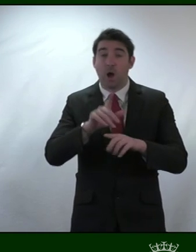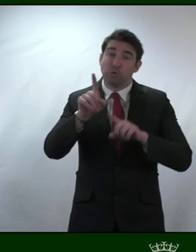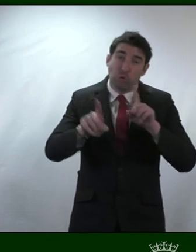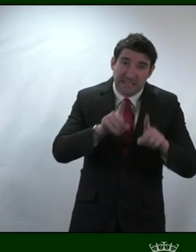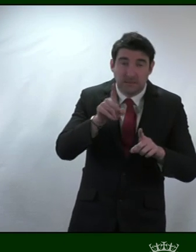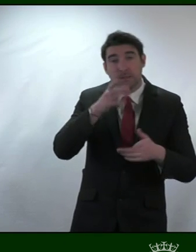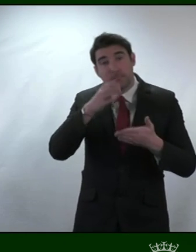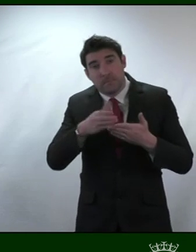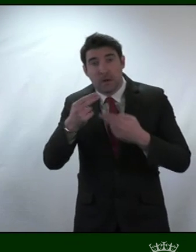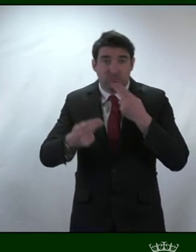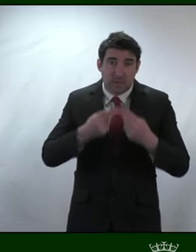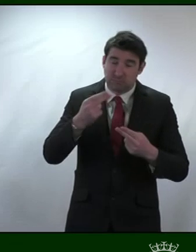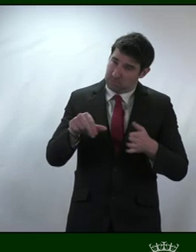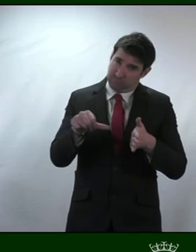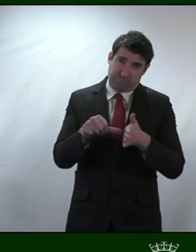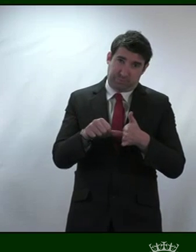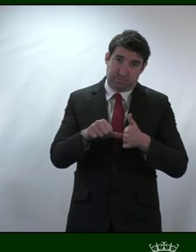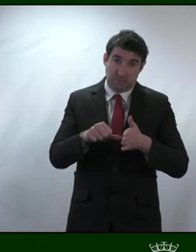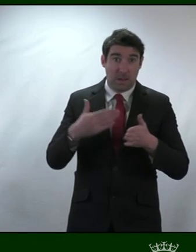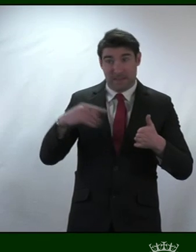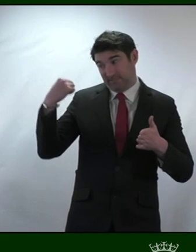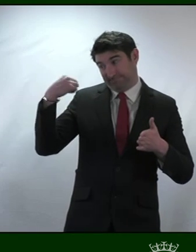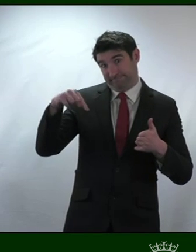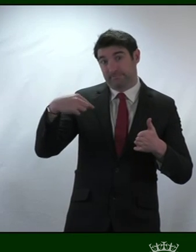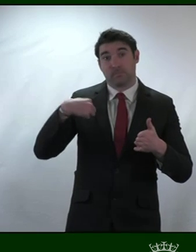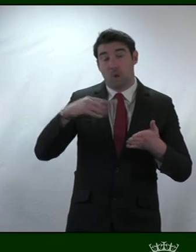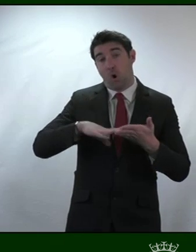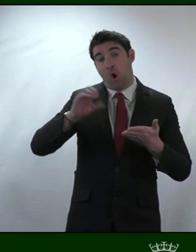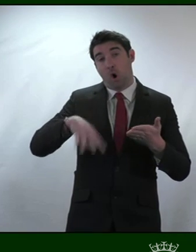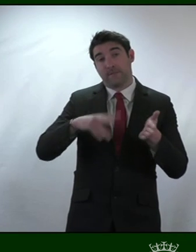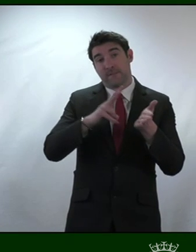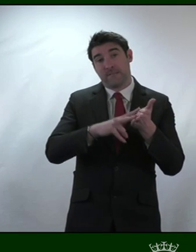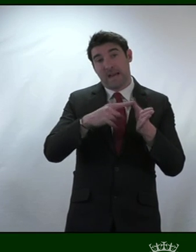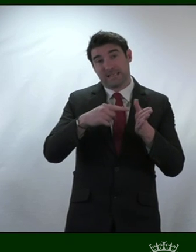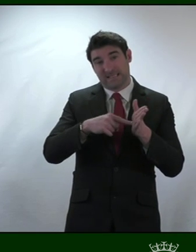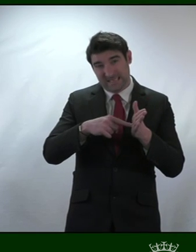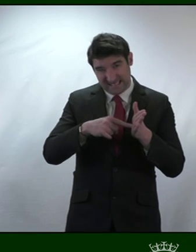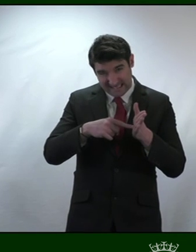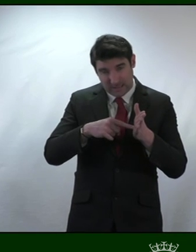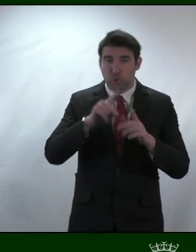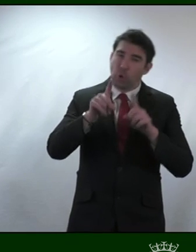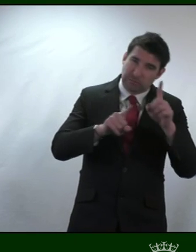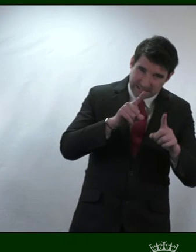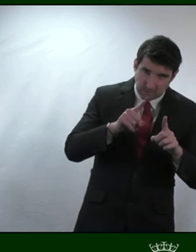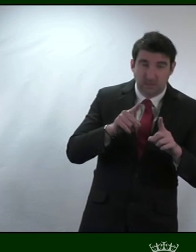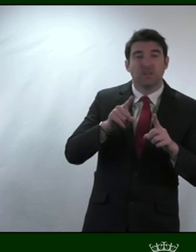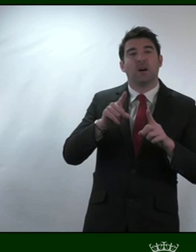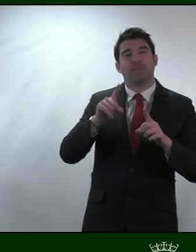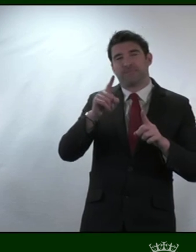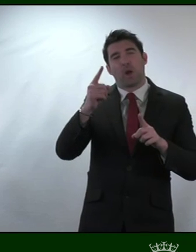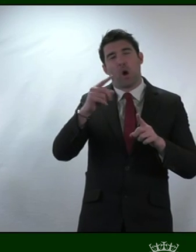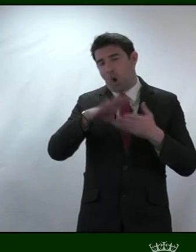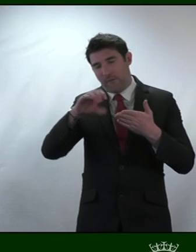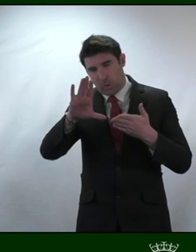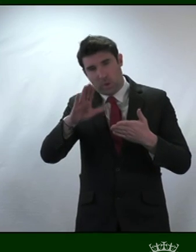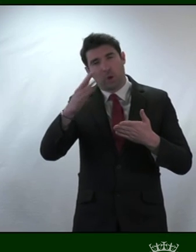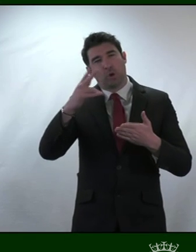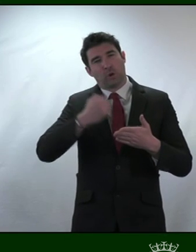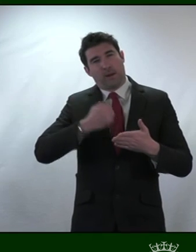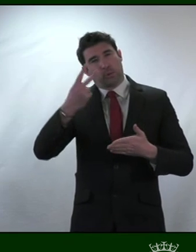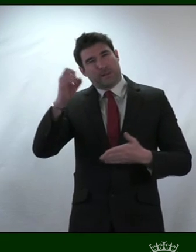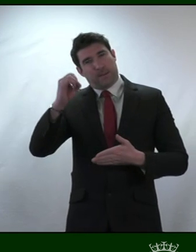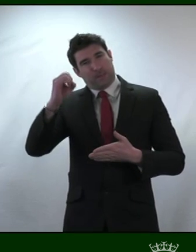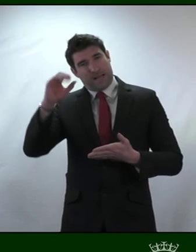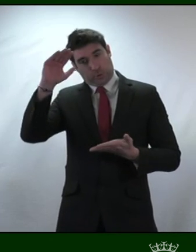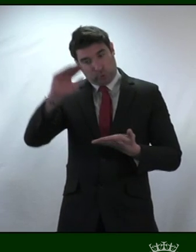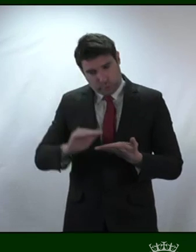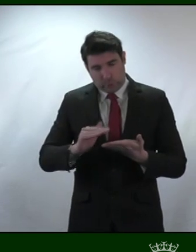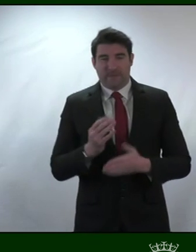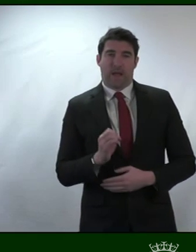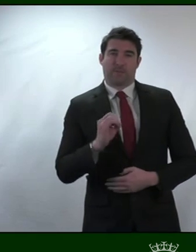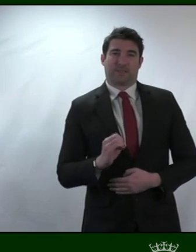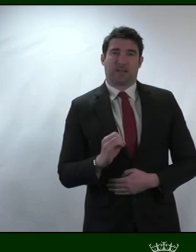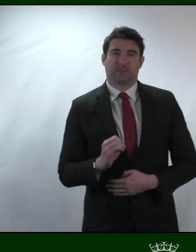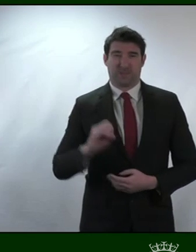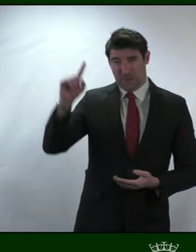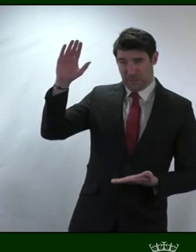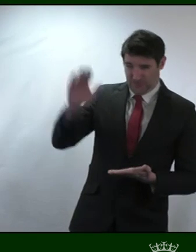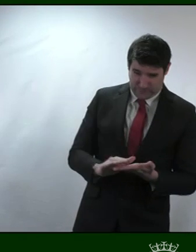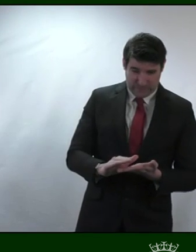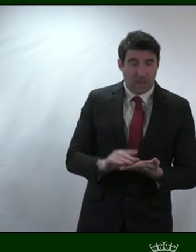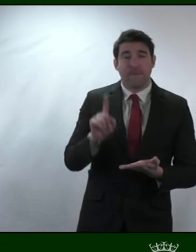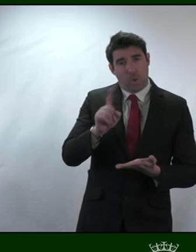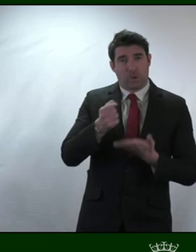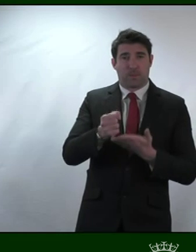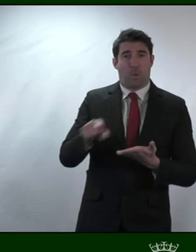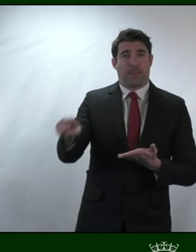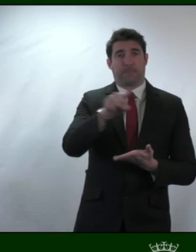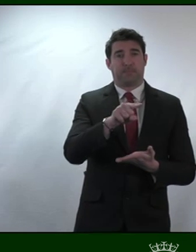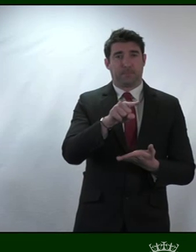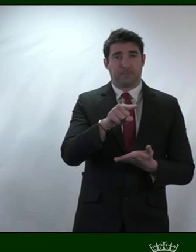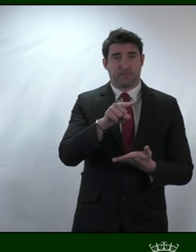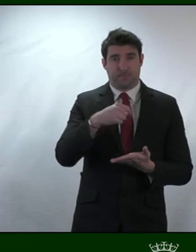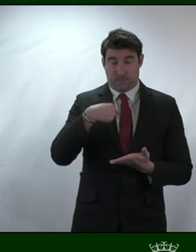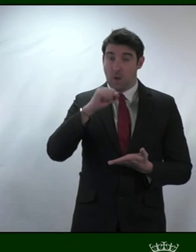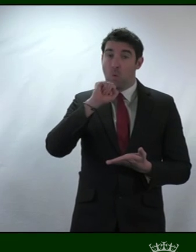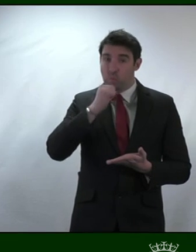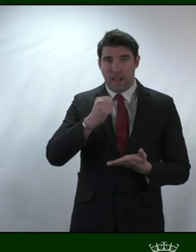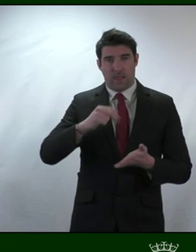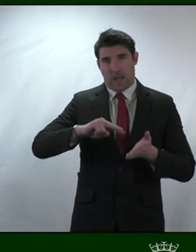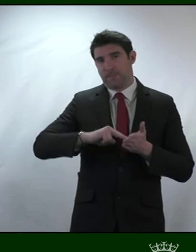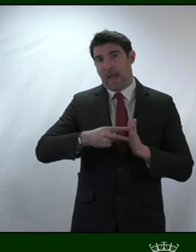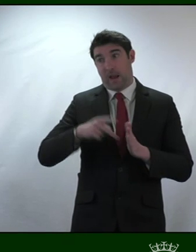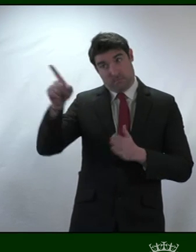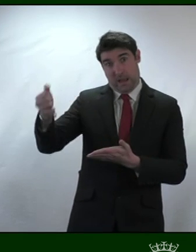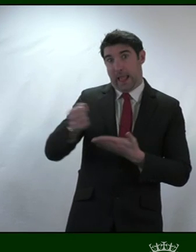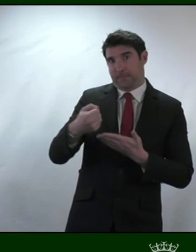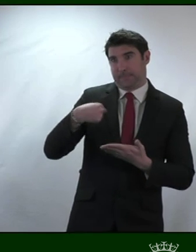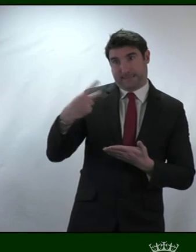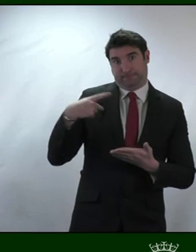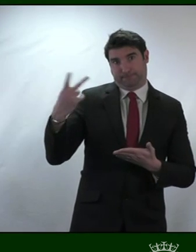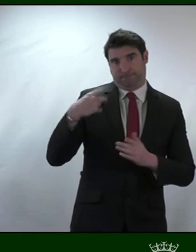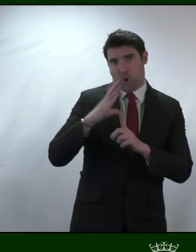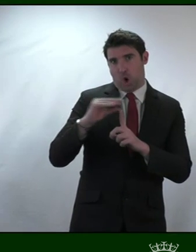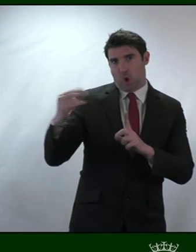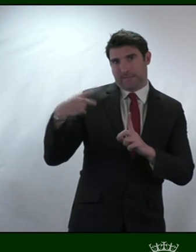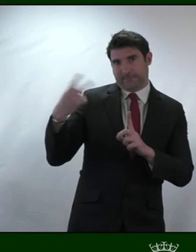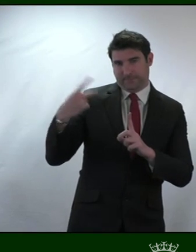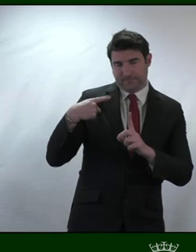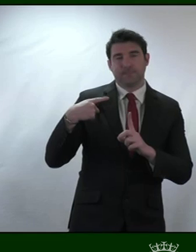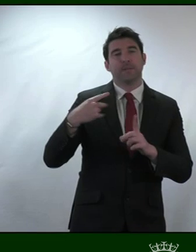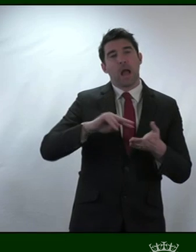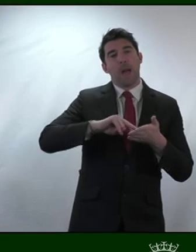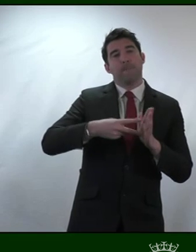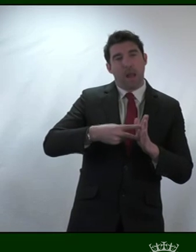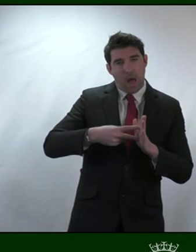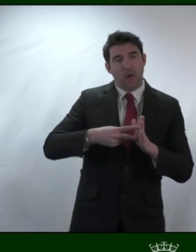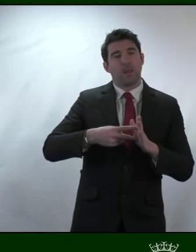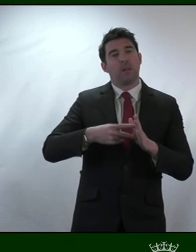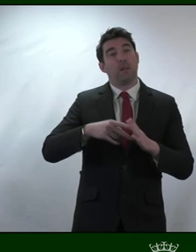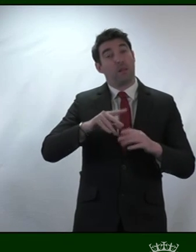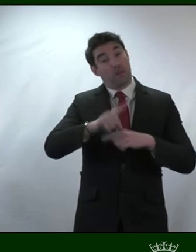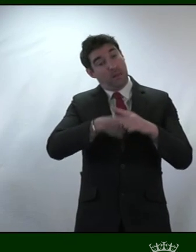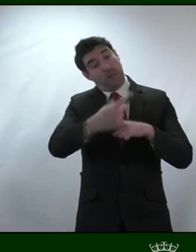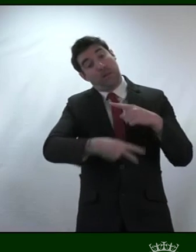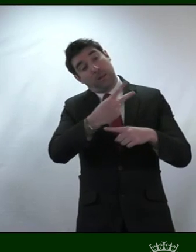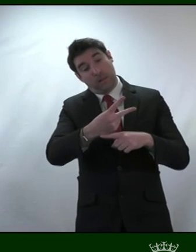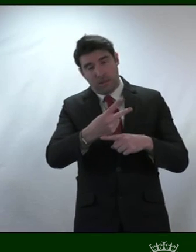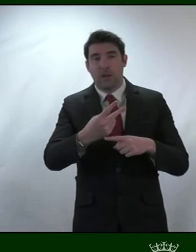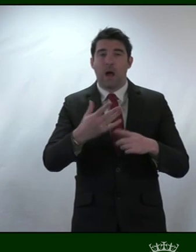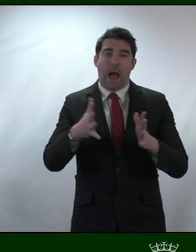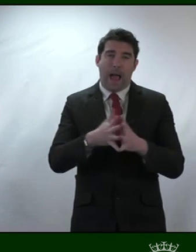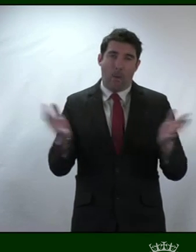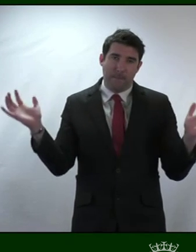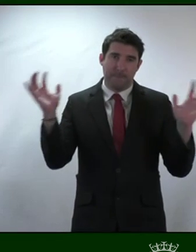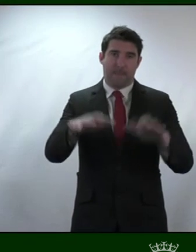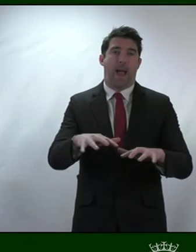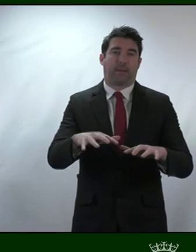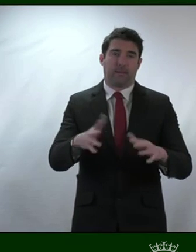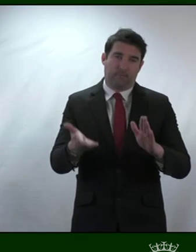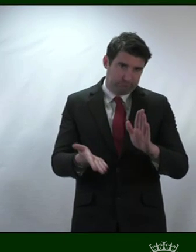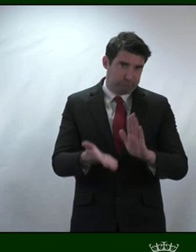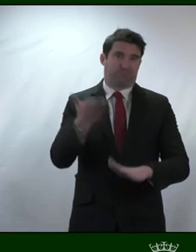That is why we have cut VAT overall, as she knows, from 20% to 5% in those sectors until the end of March, and we are going to develop, with her help, a tourism recovery plan to help people come to see the beauties of the Derbyshire Dales in particular.